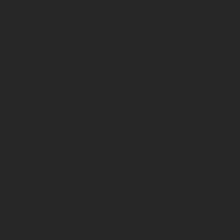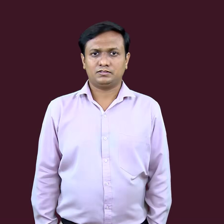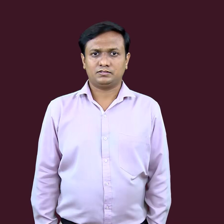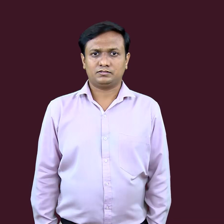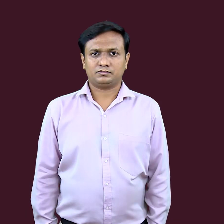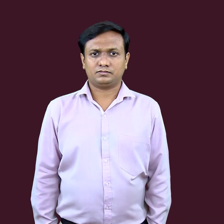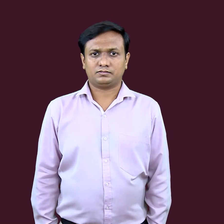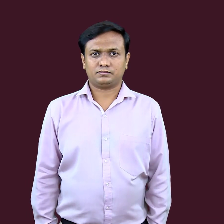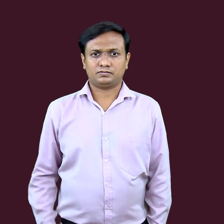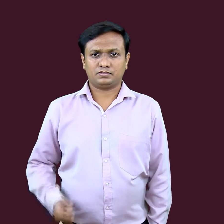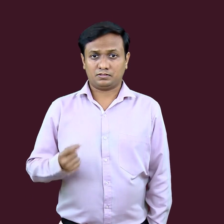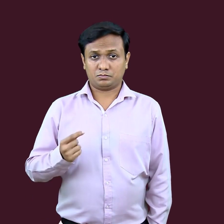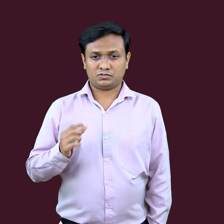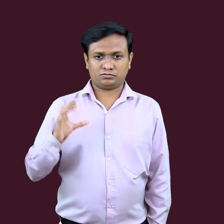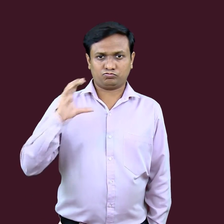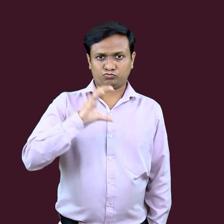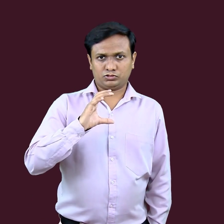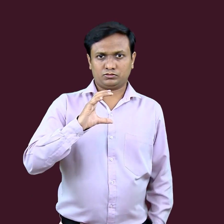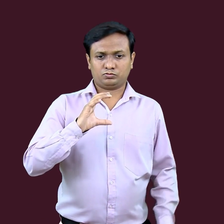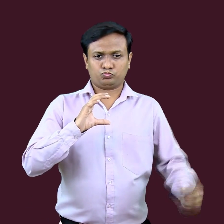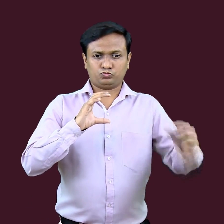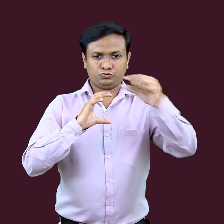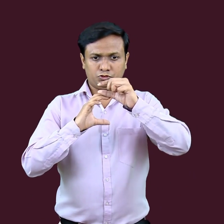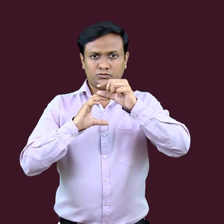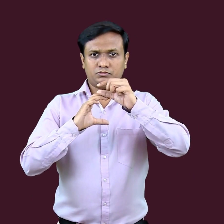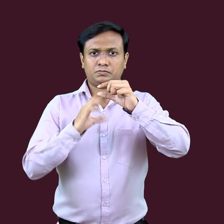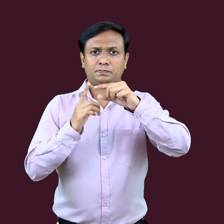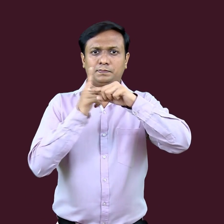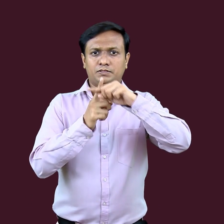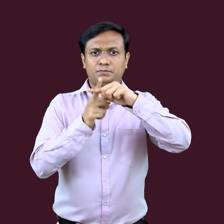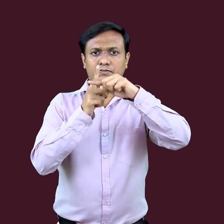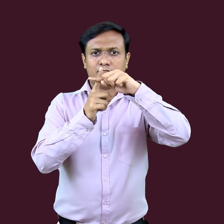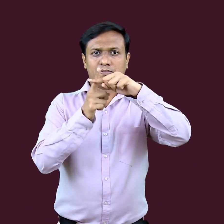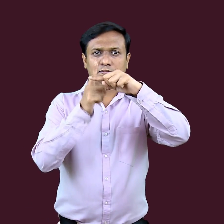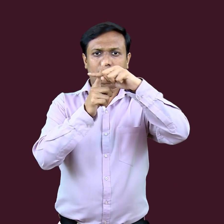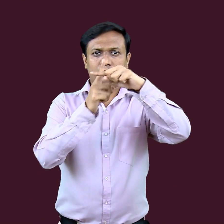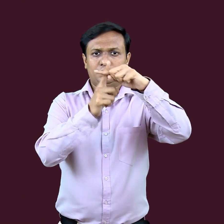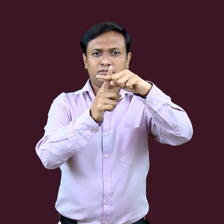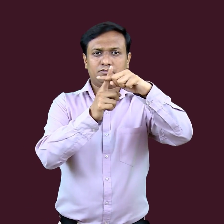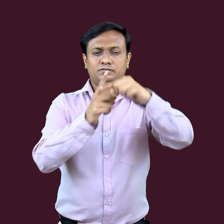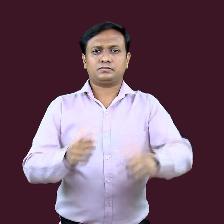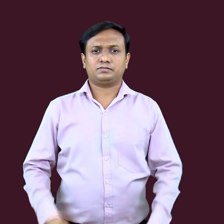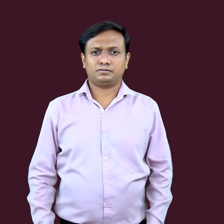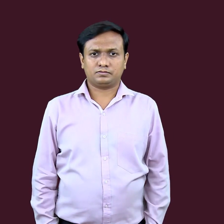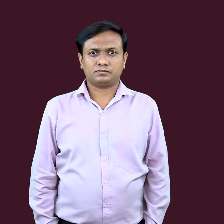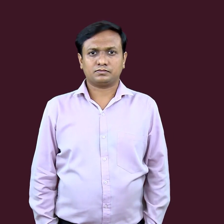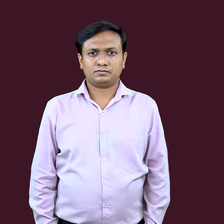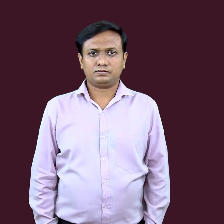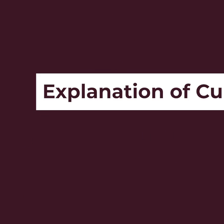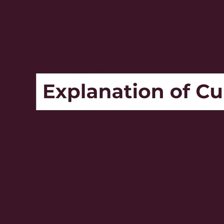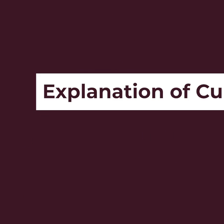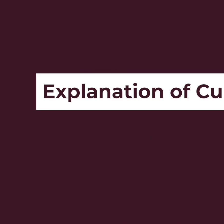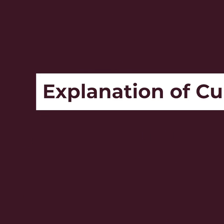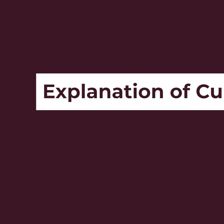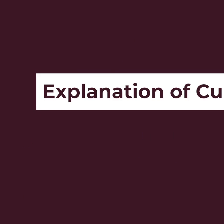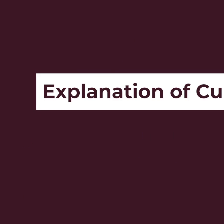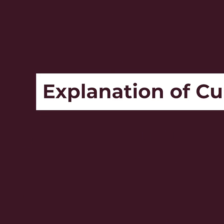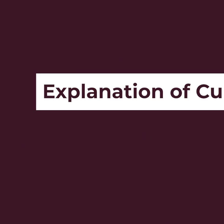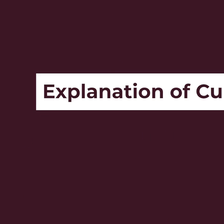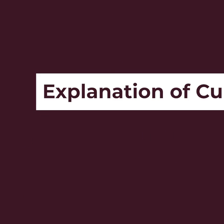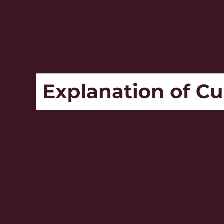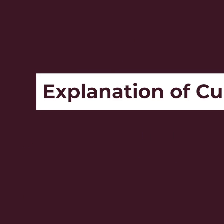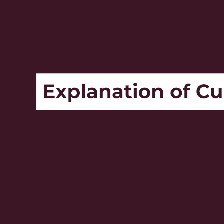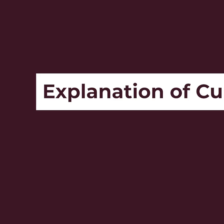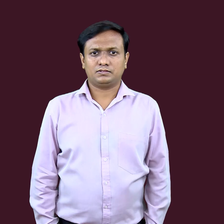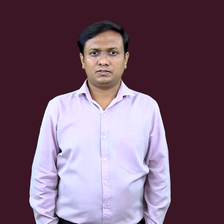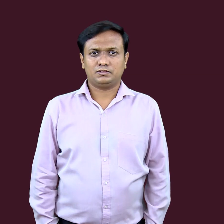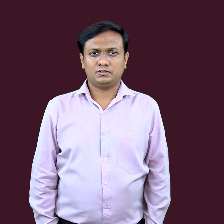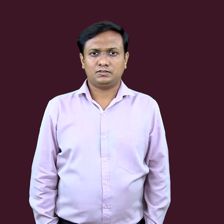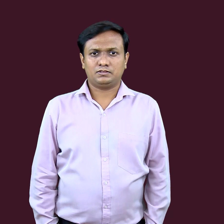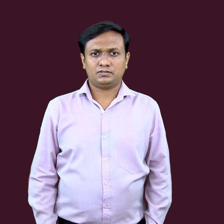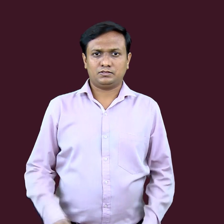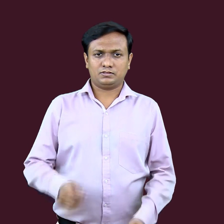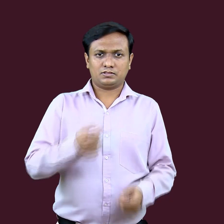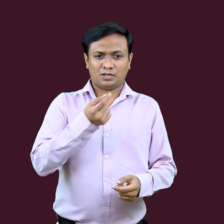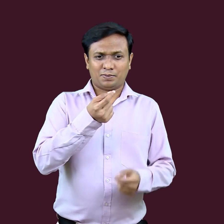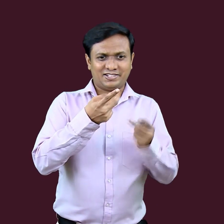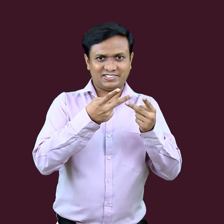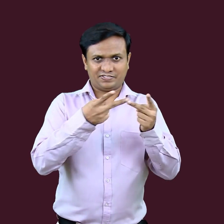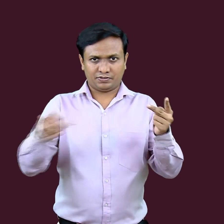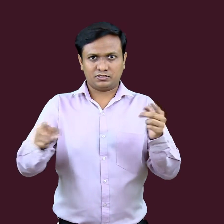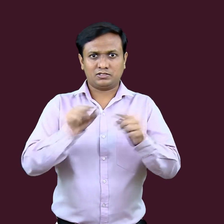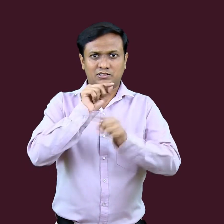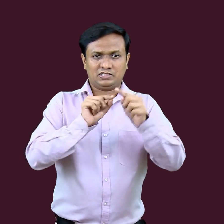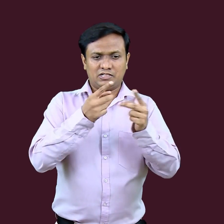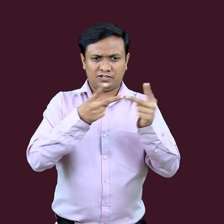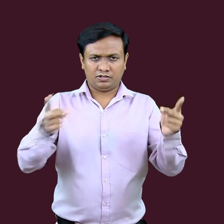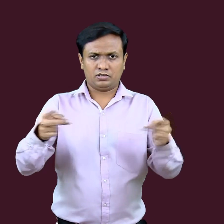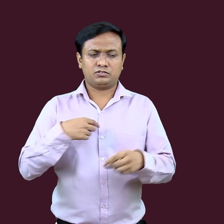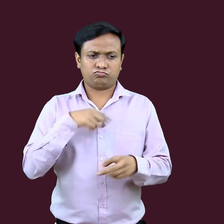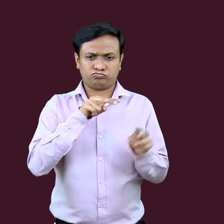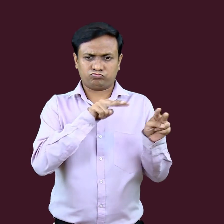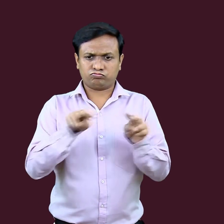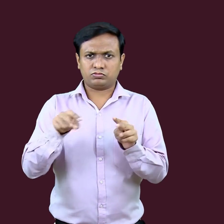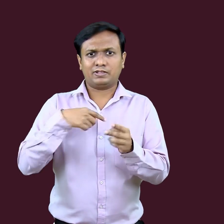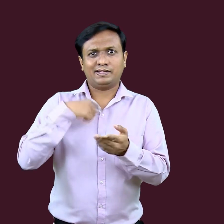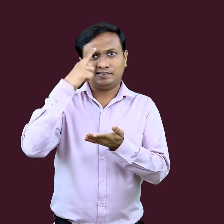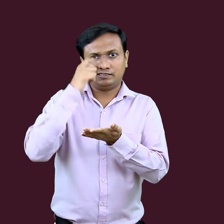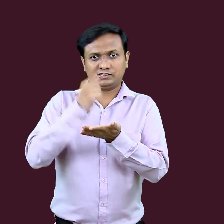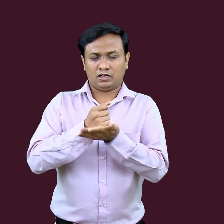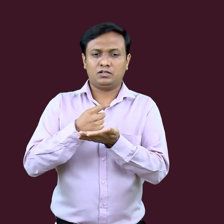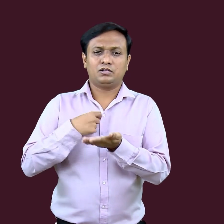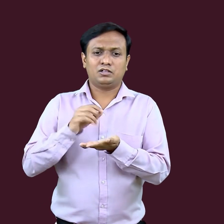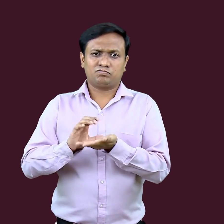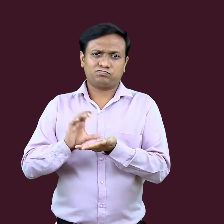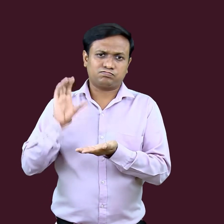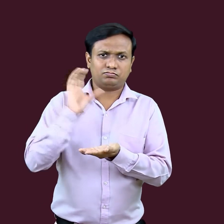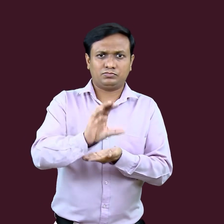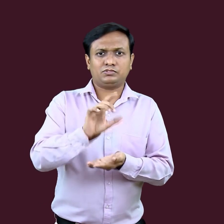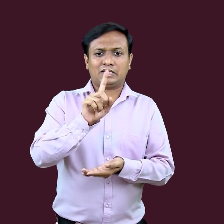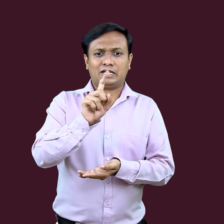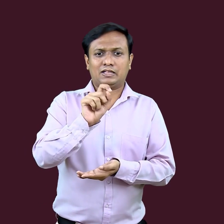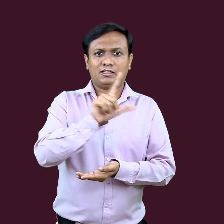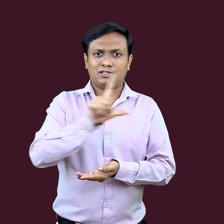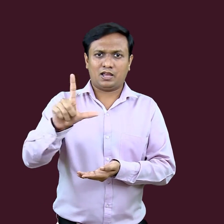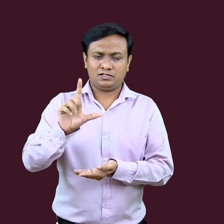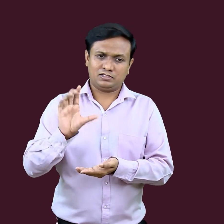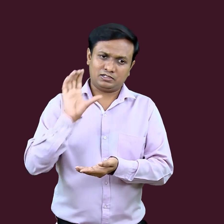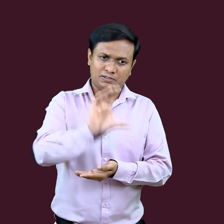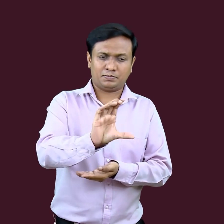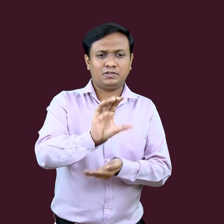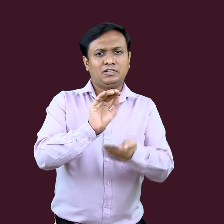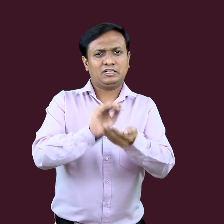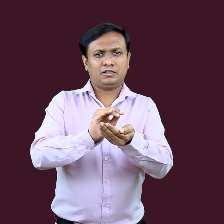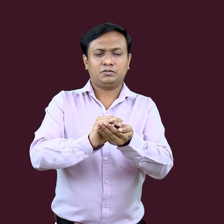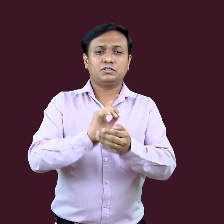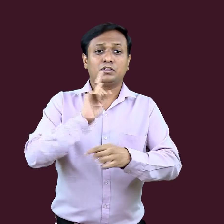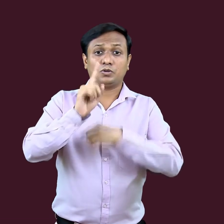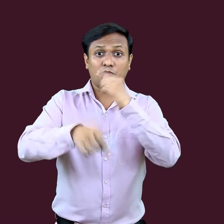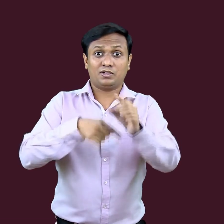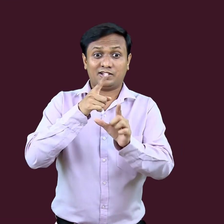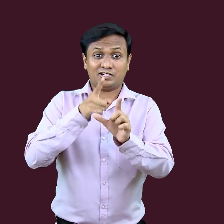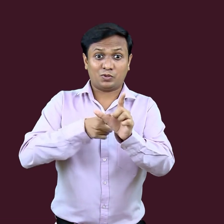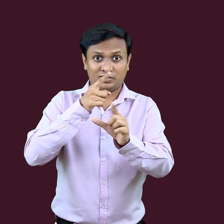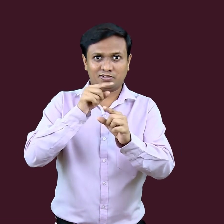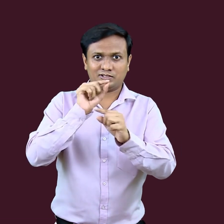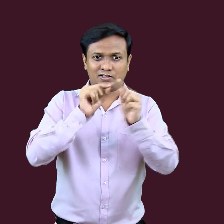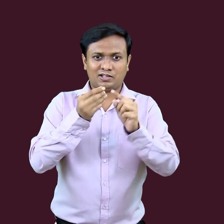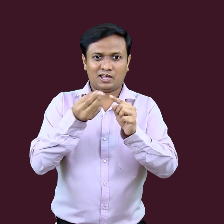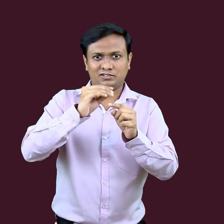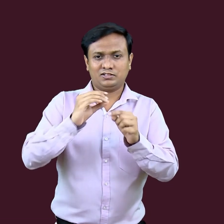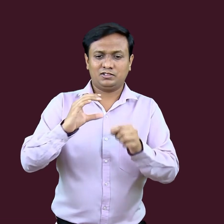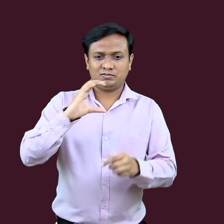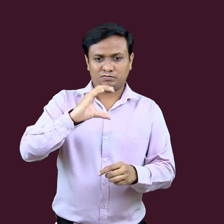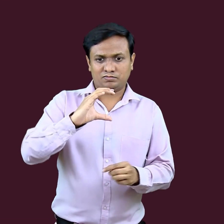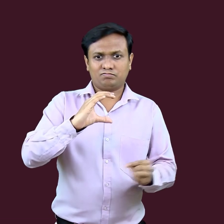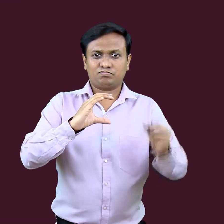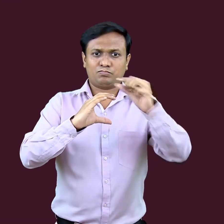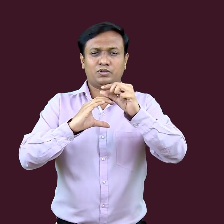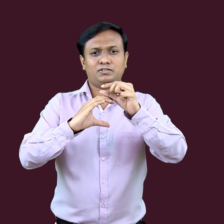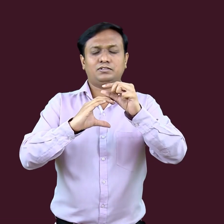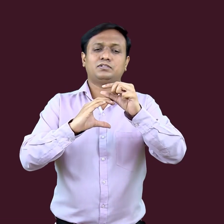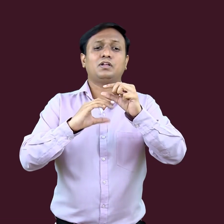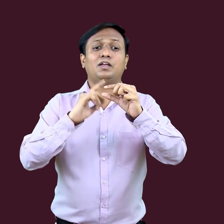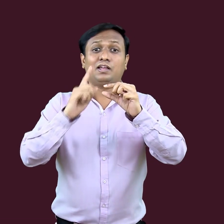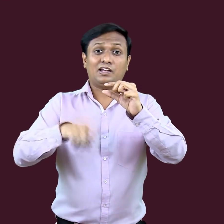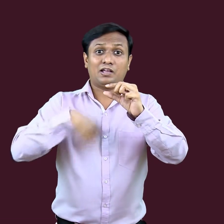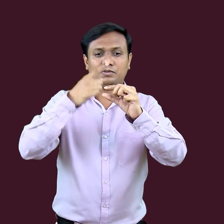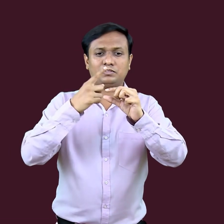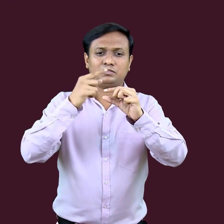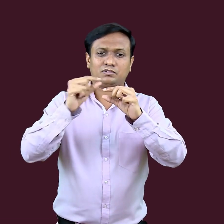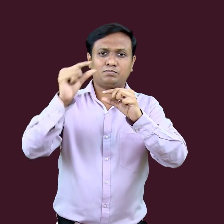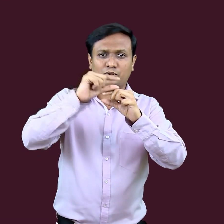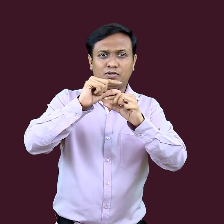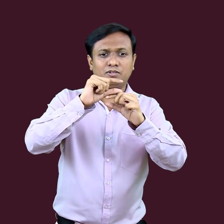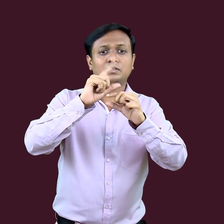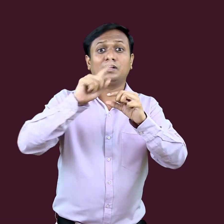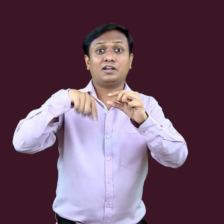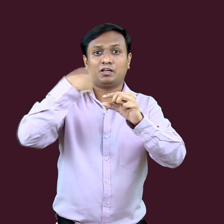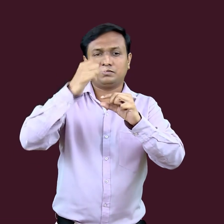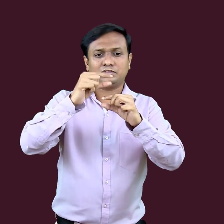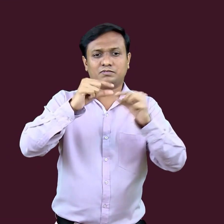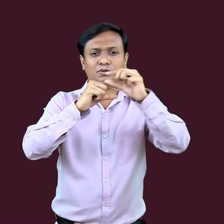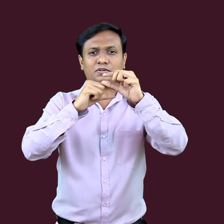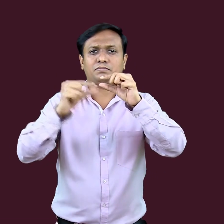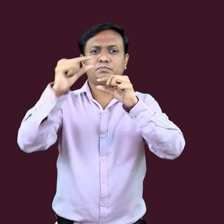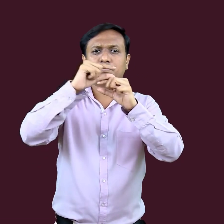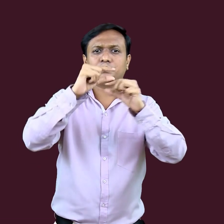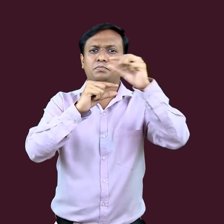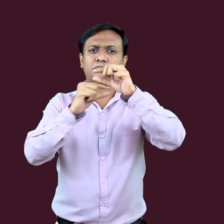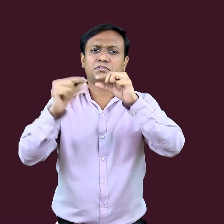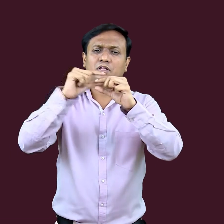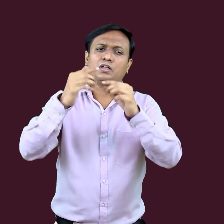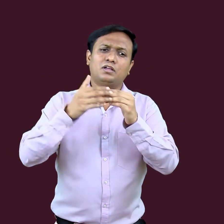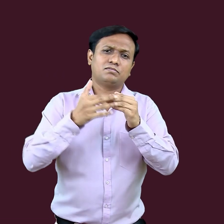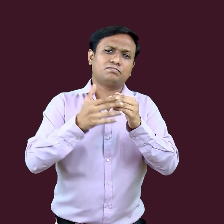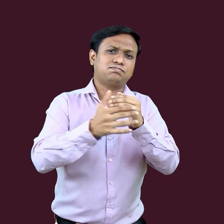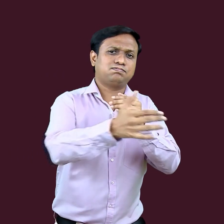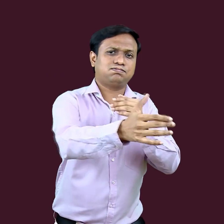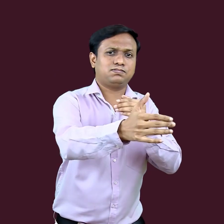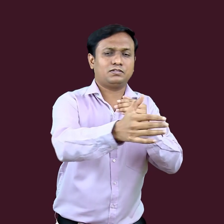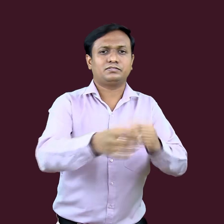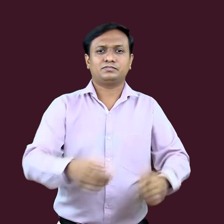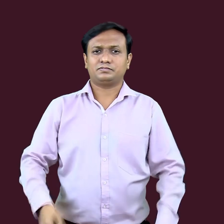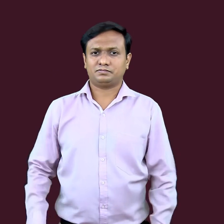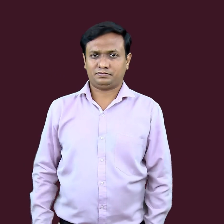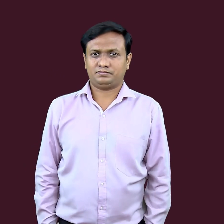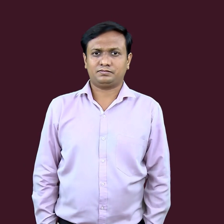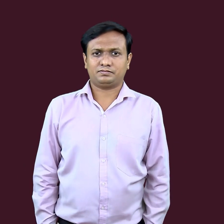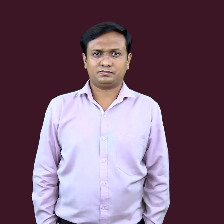Cumulative Interest